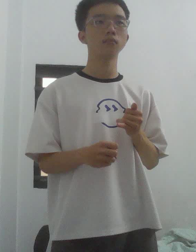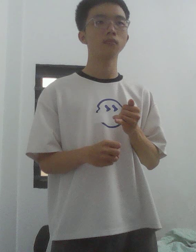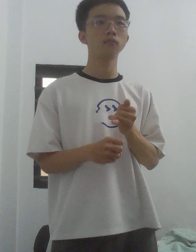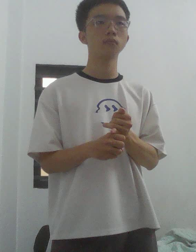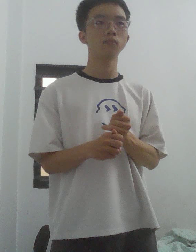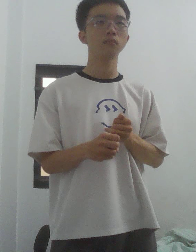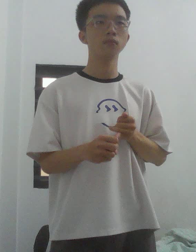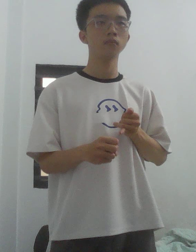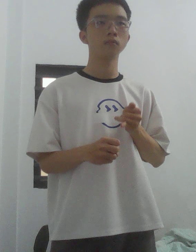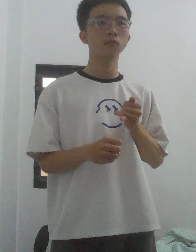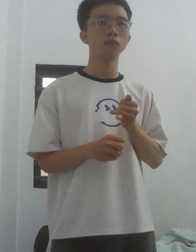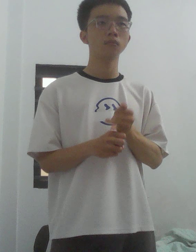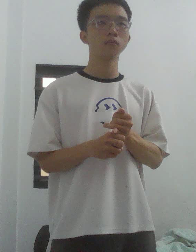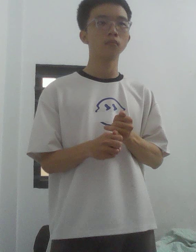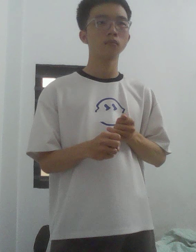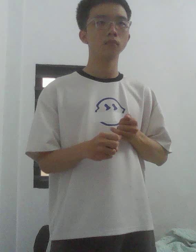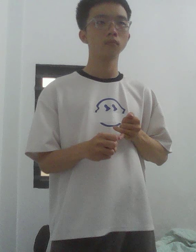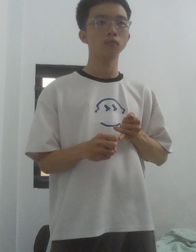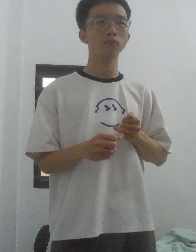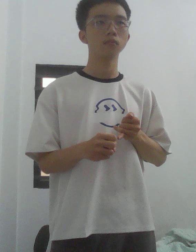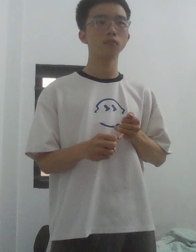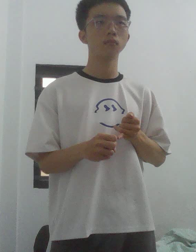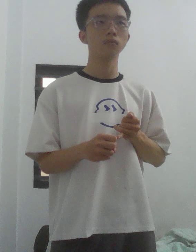cuoi nam